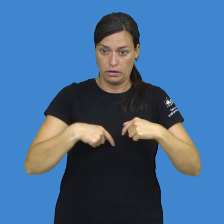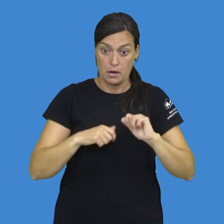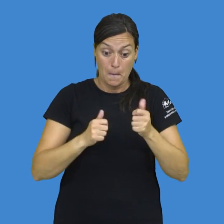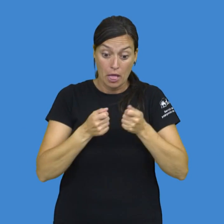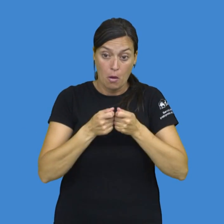empezar